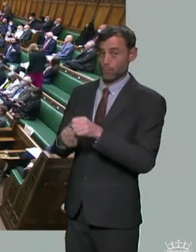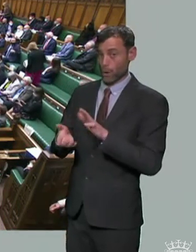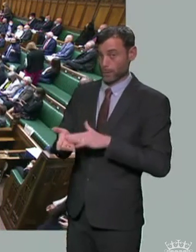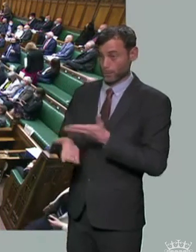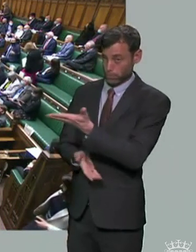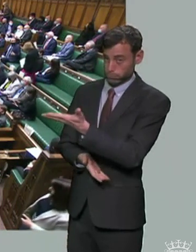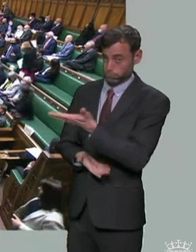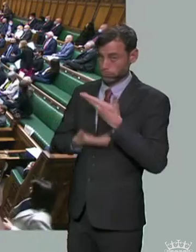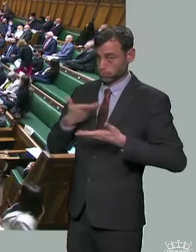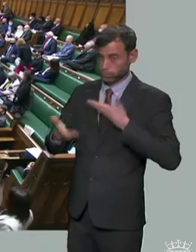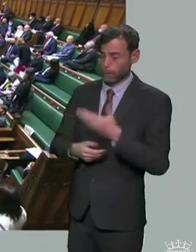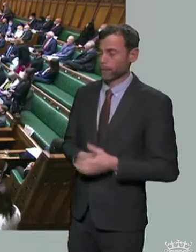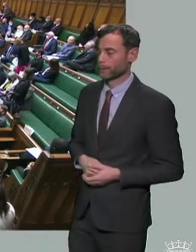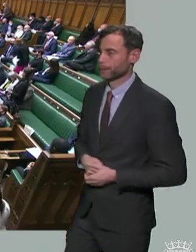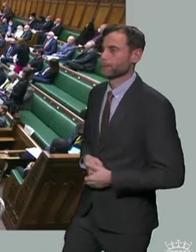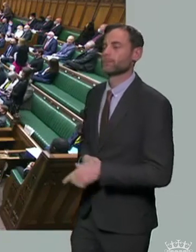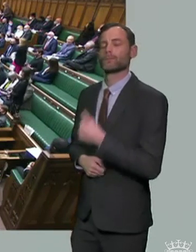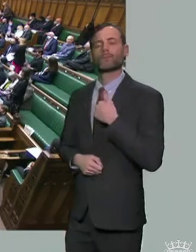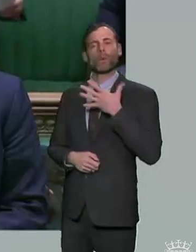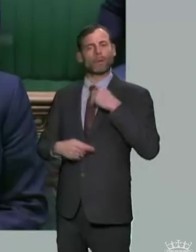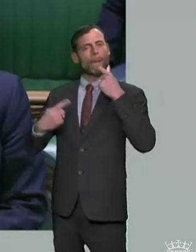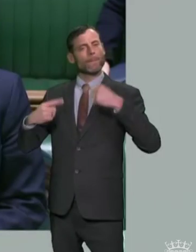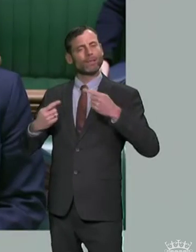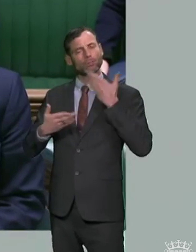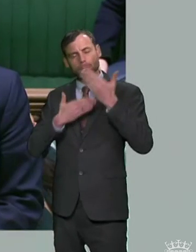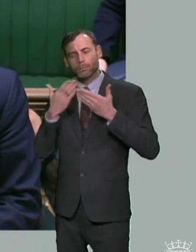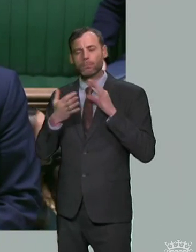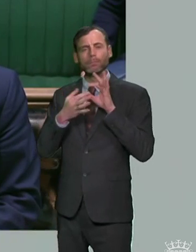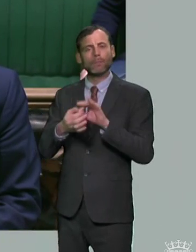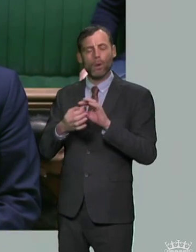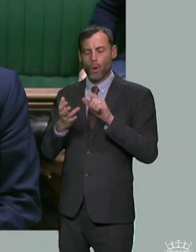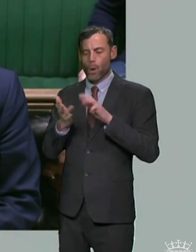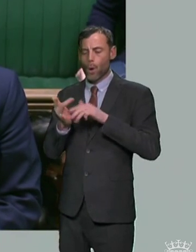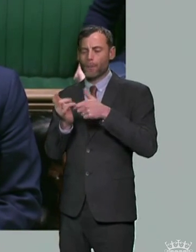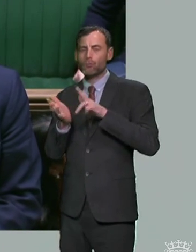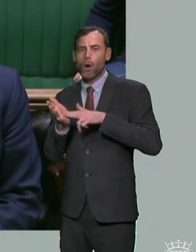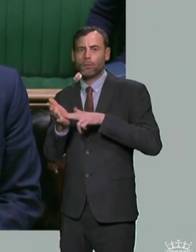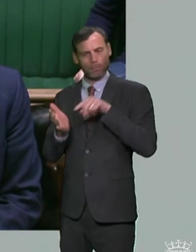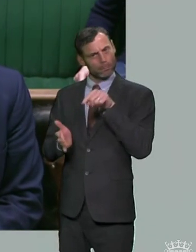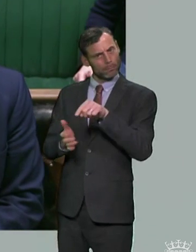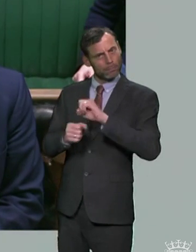With permission, Mr Speaker, I will make a statement on our progress against omicron and the review of our plan B measures.